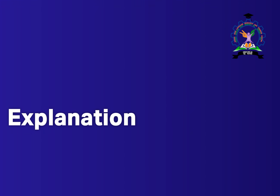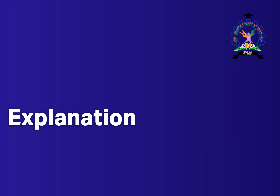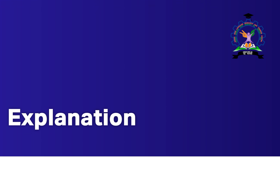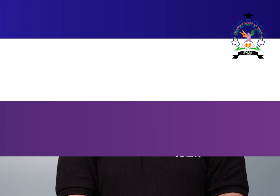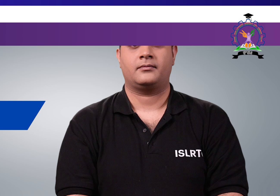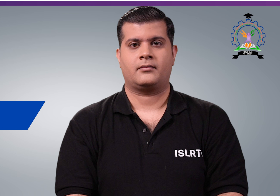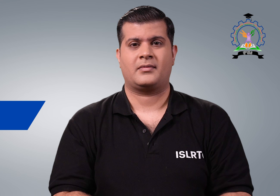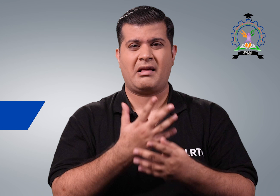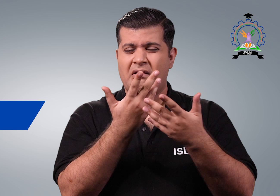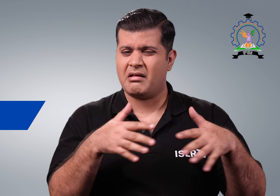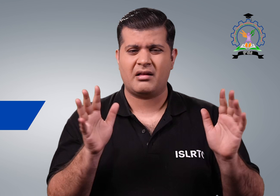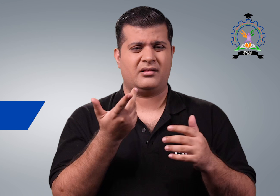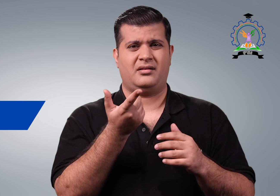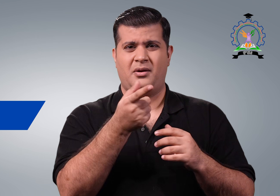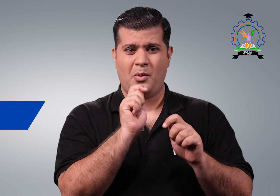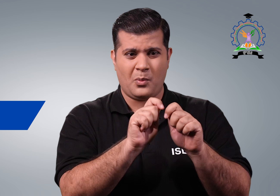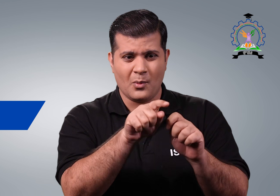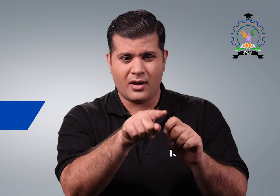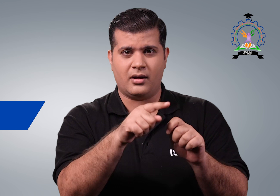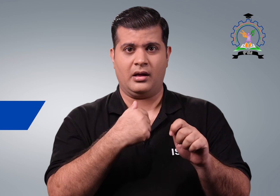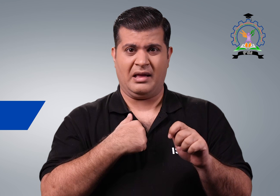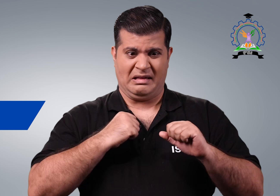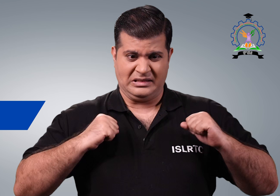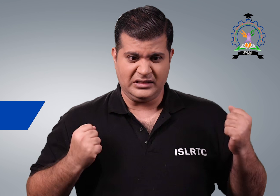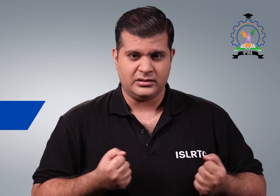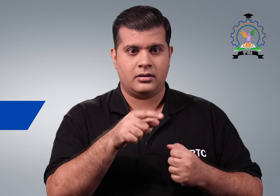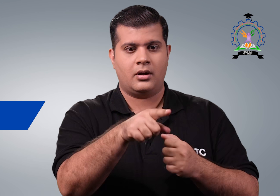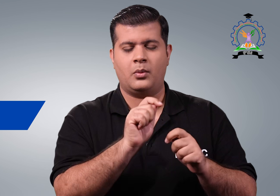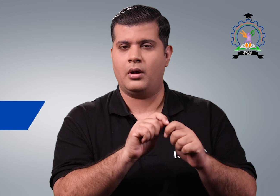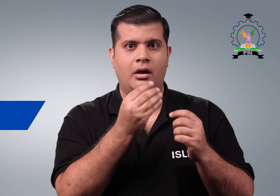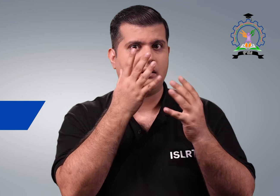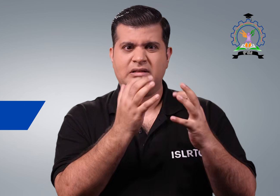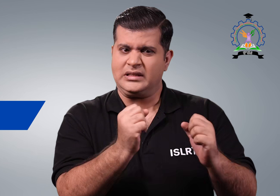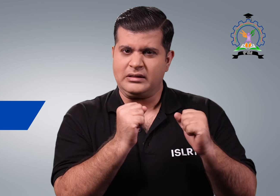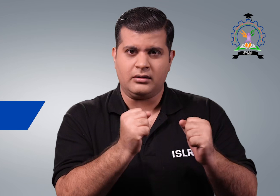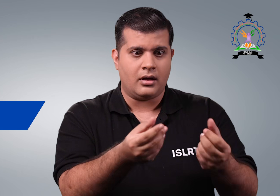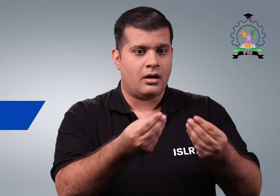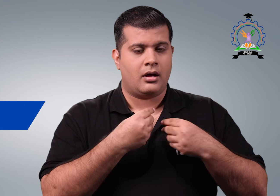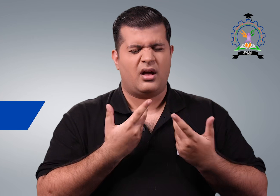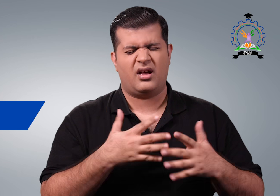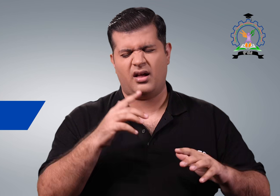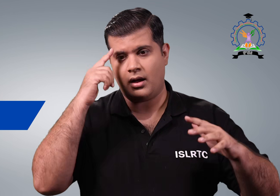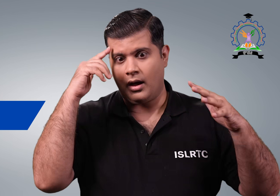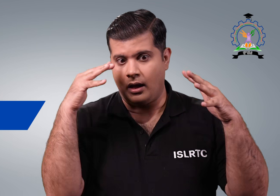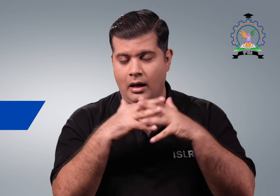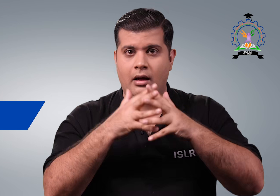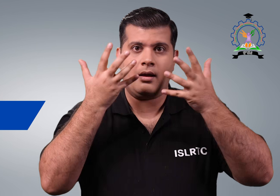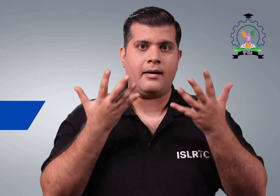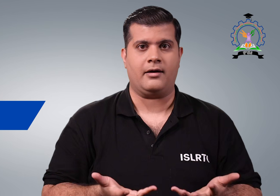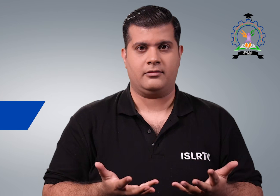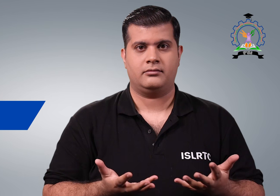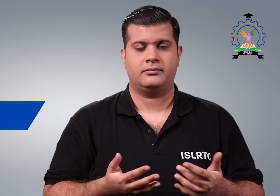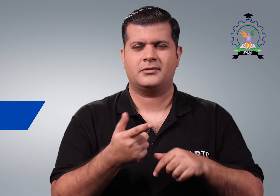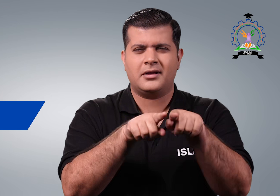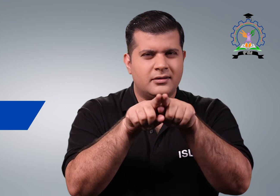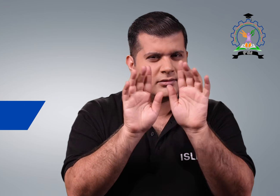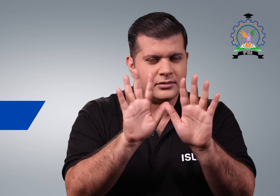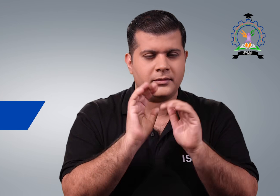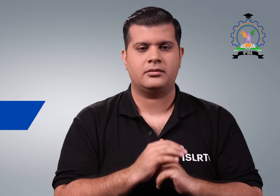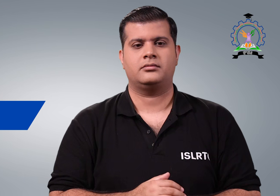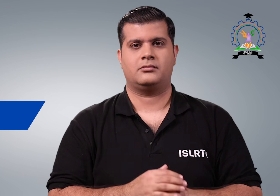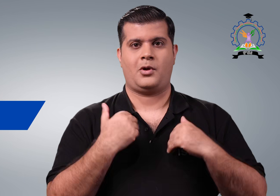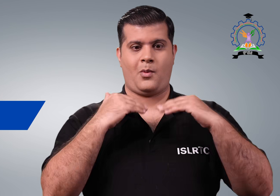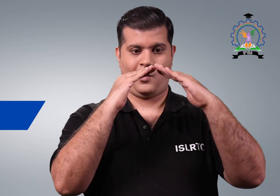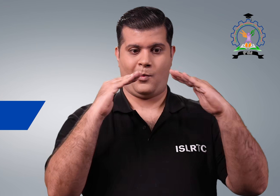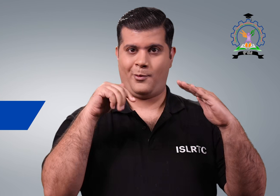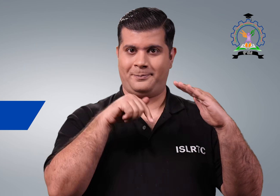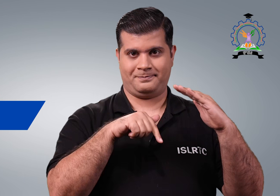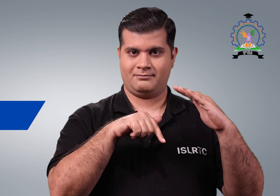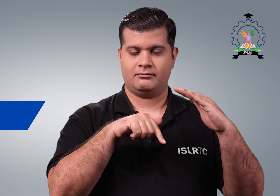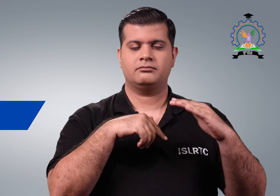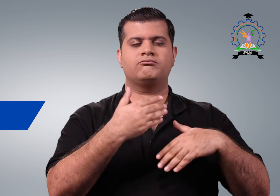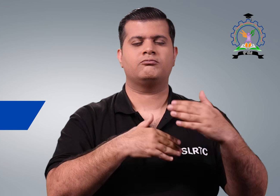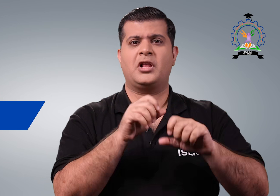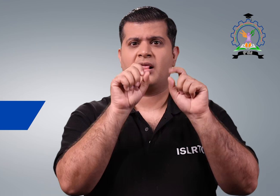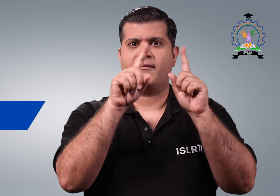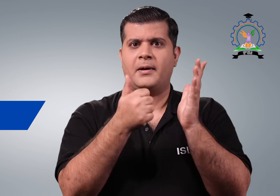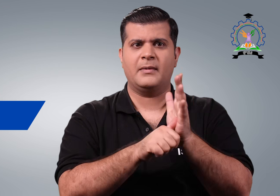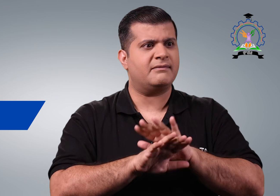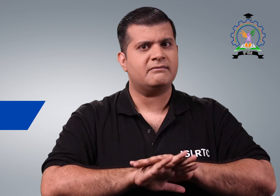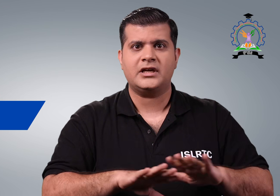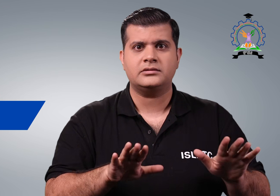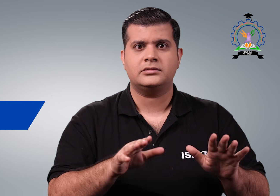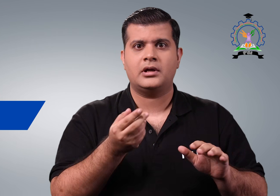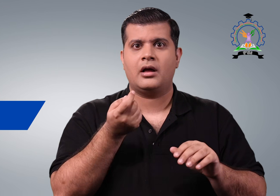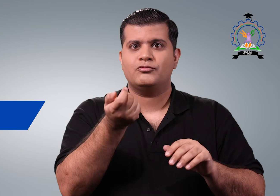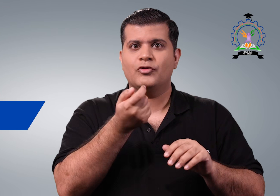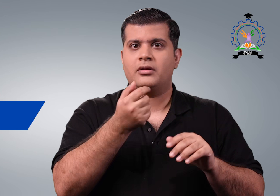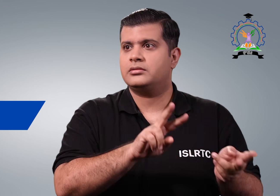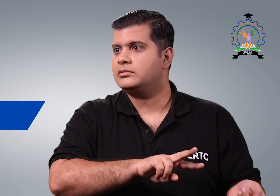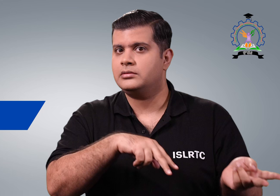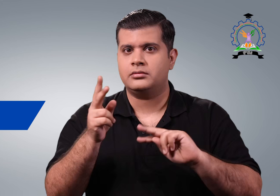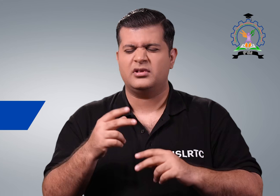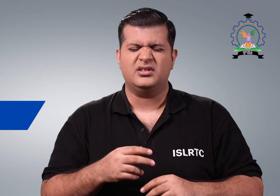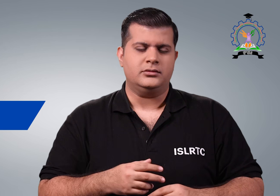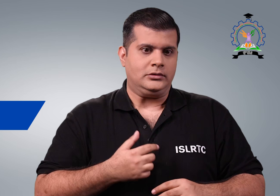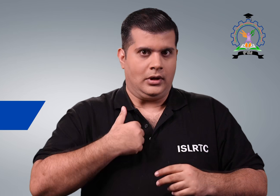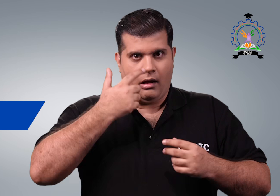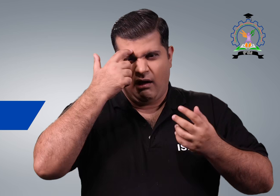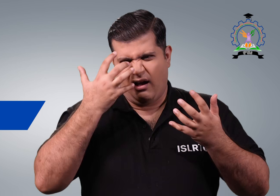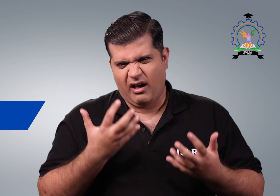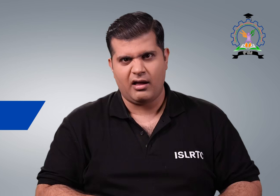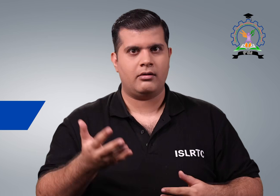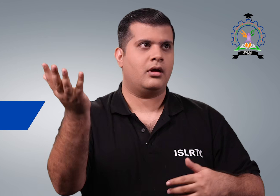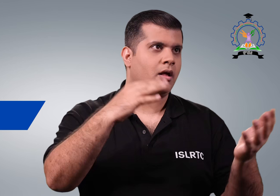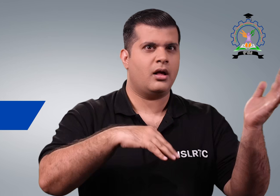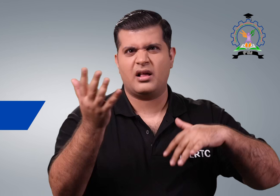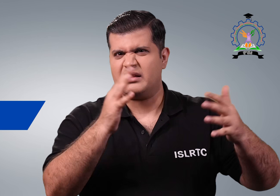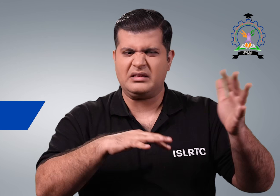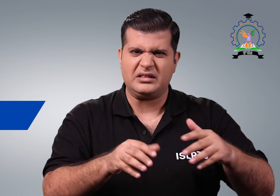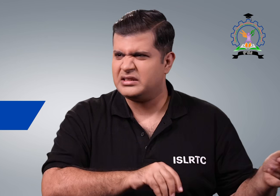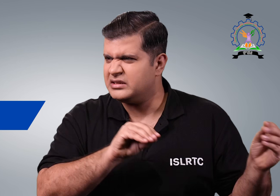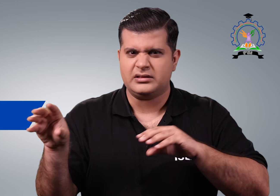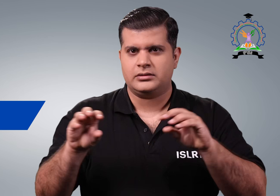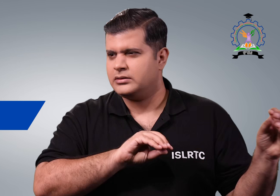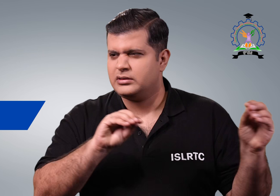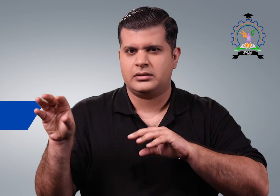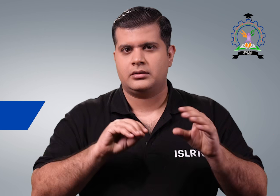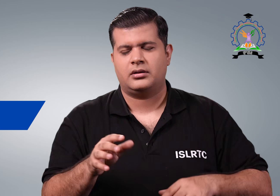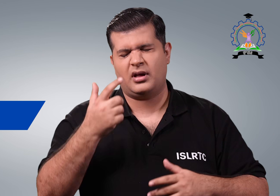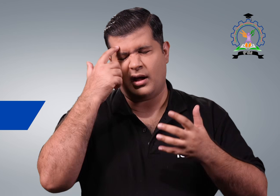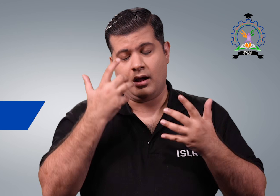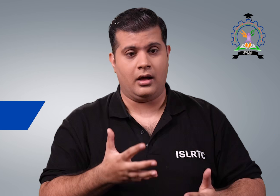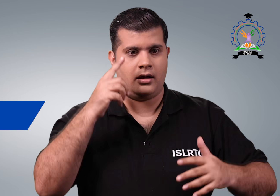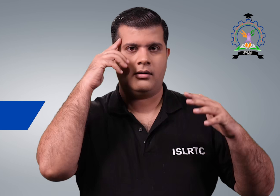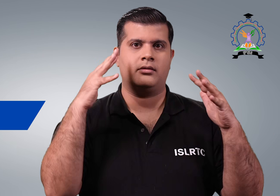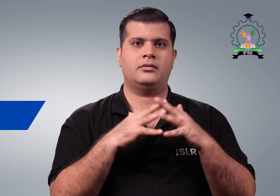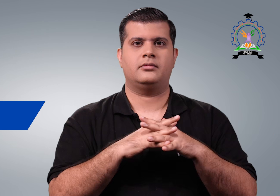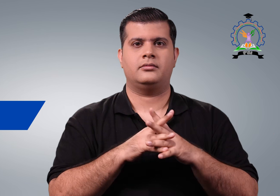It refers to a situation that is annoying as it is complicated or involves a lot of effort. For example, Shifting to a new rented house every 11 months due to the lease expiration is a hassle as it involves a lot of effort in packing and unpacking of belongings.